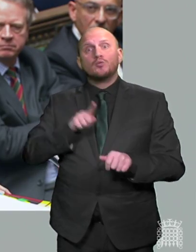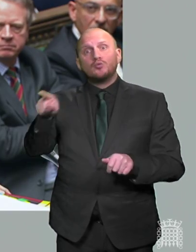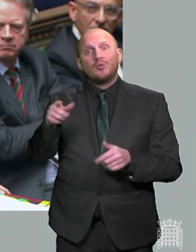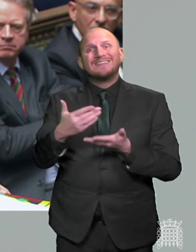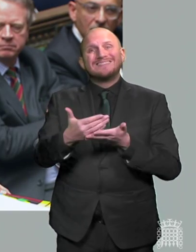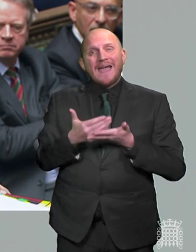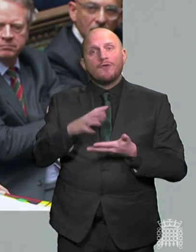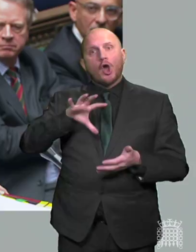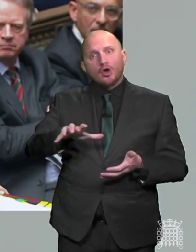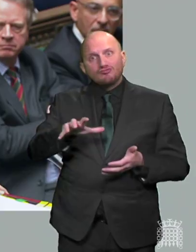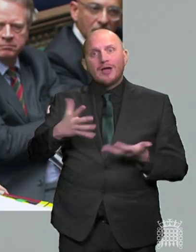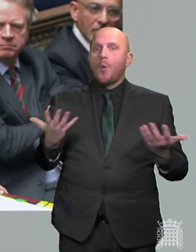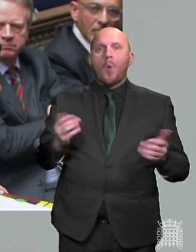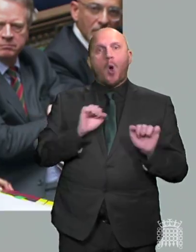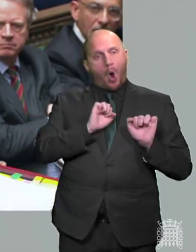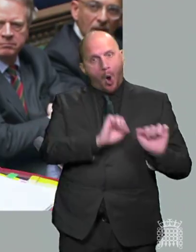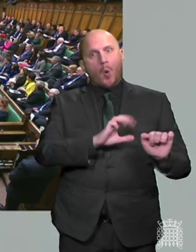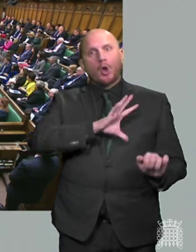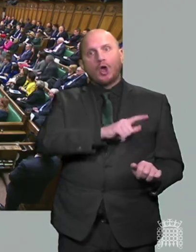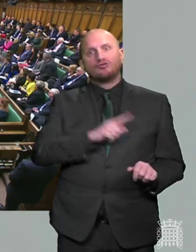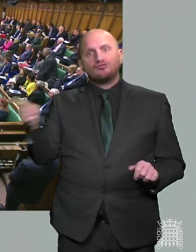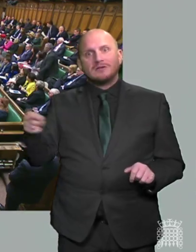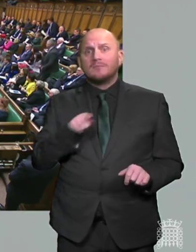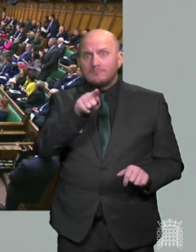I look forward to hearing whether the Labour party will support it.